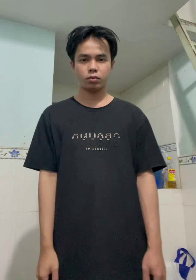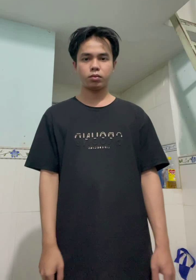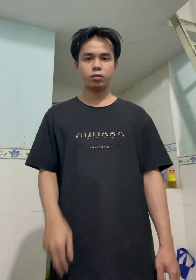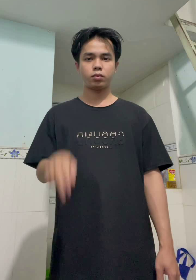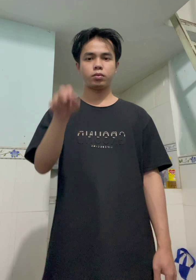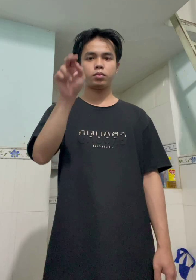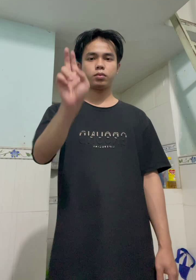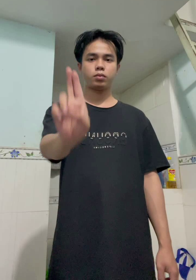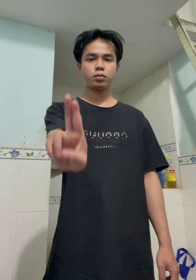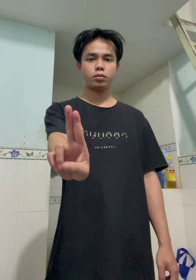u